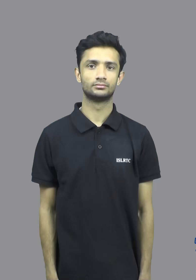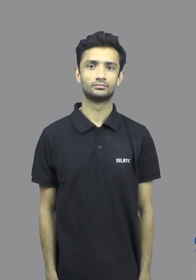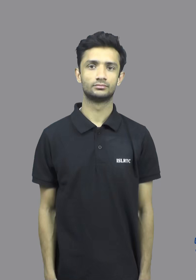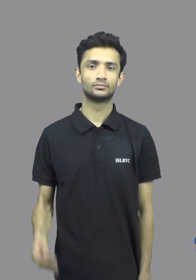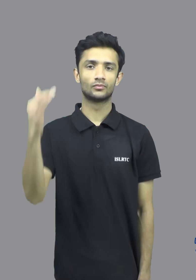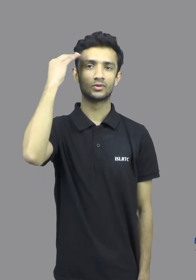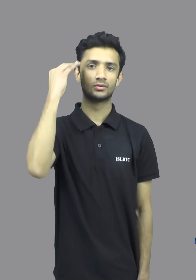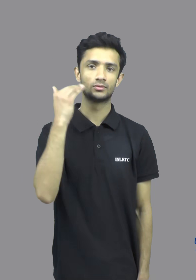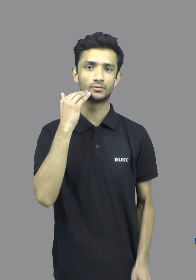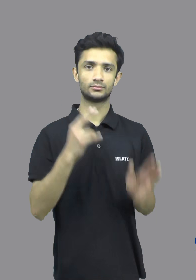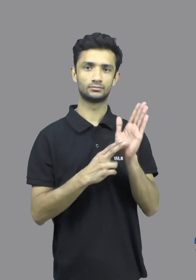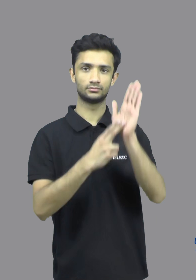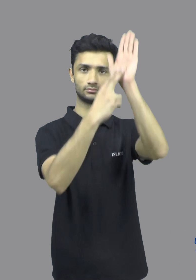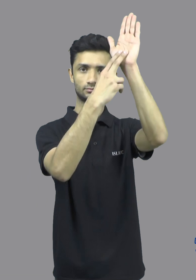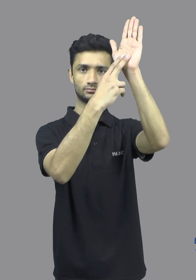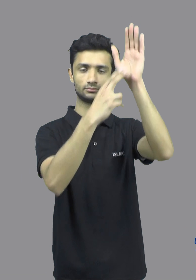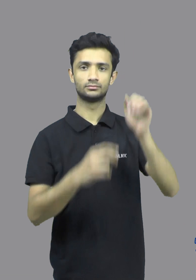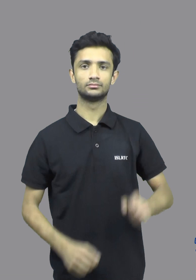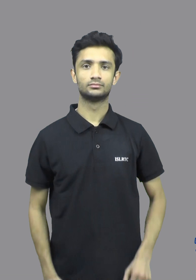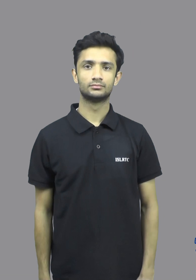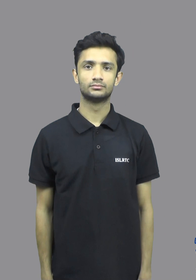North Korea